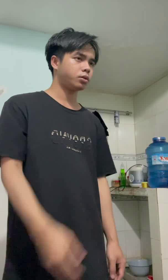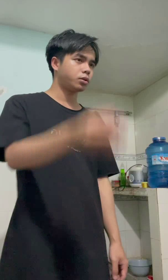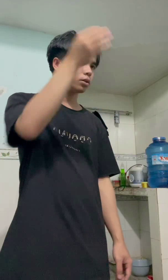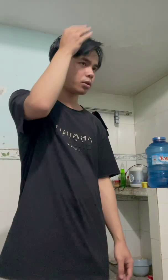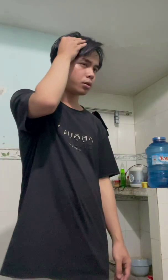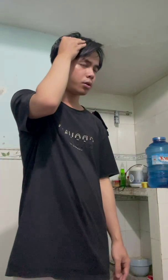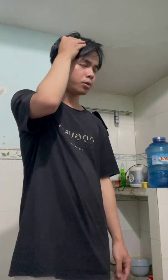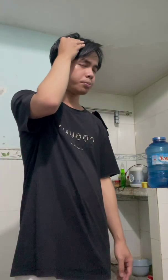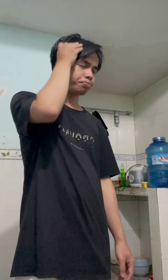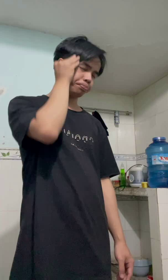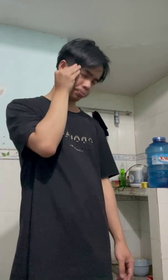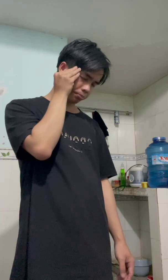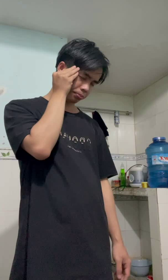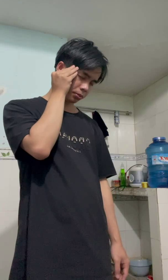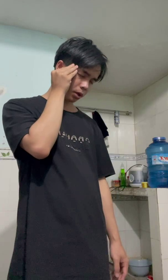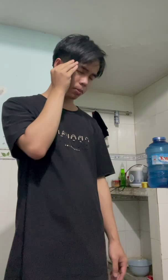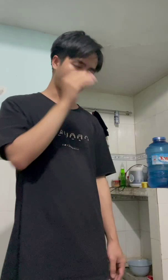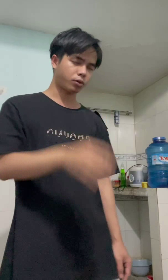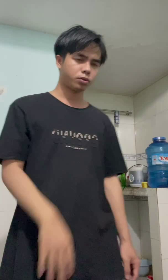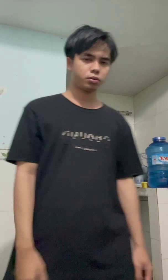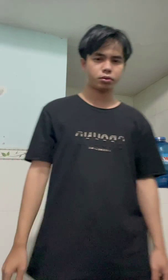benh